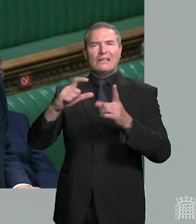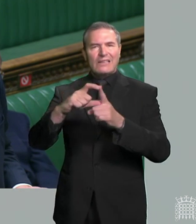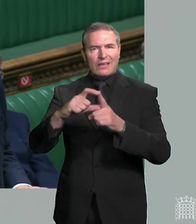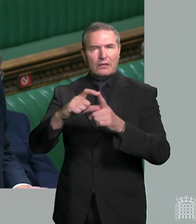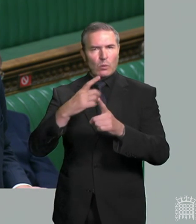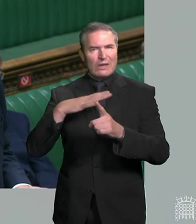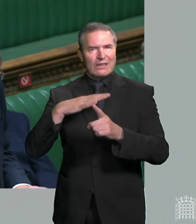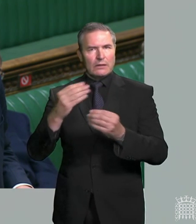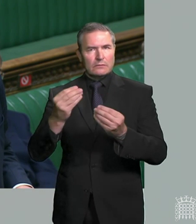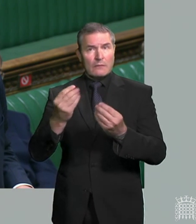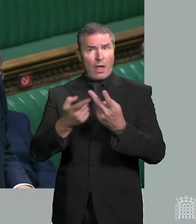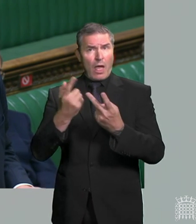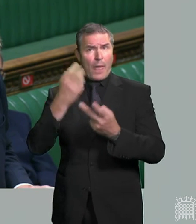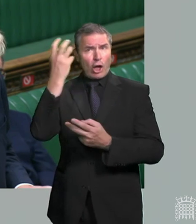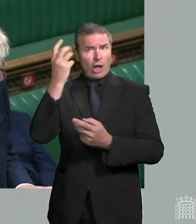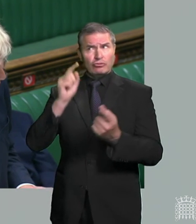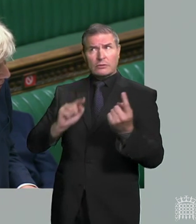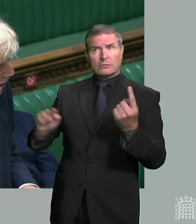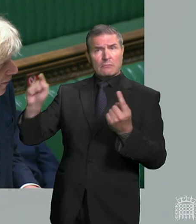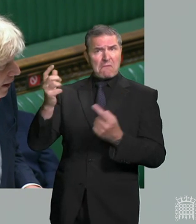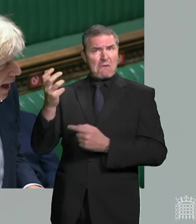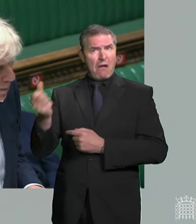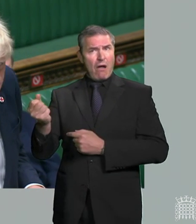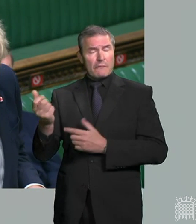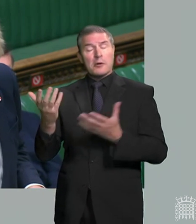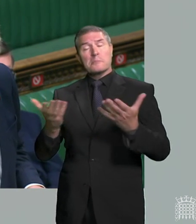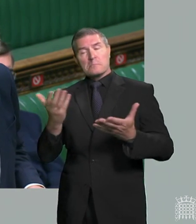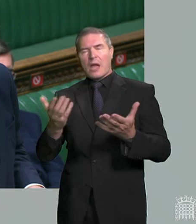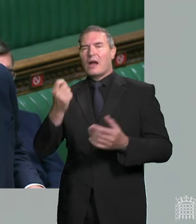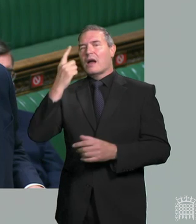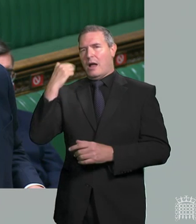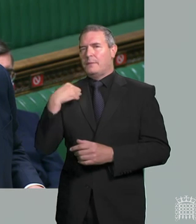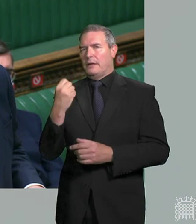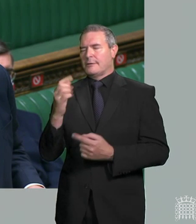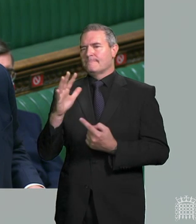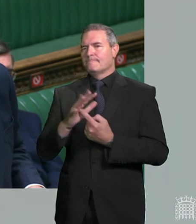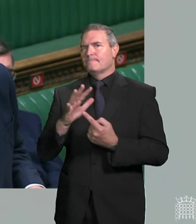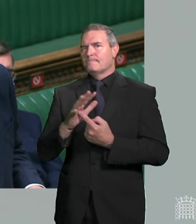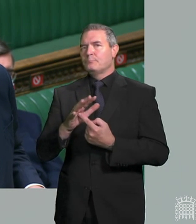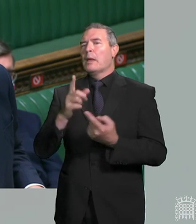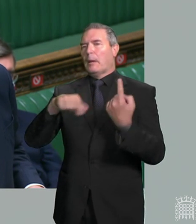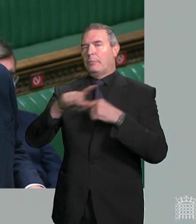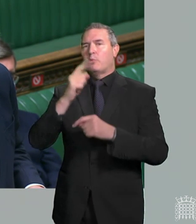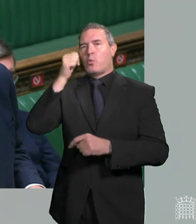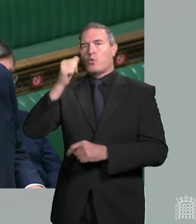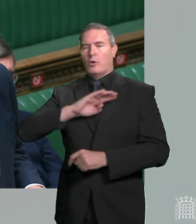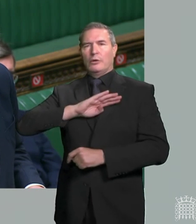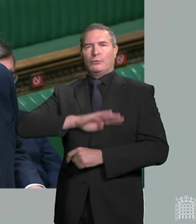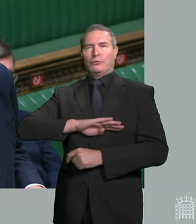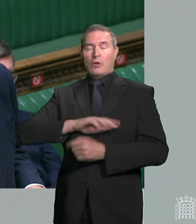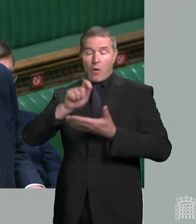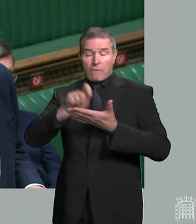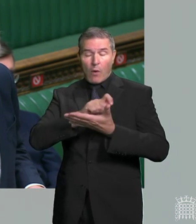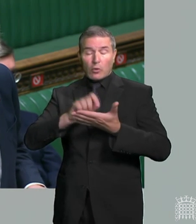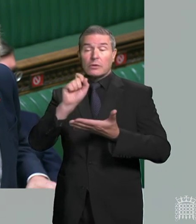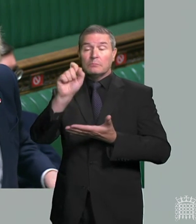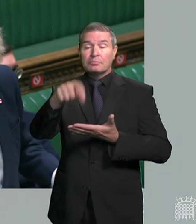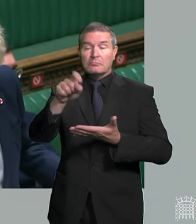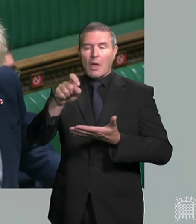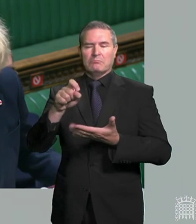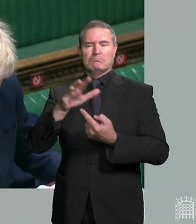Plenty of other countries have it. It is eminently sensible, and I think people will be reassured that their votes matter.